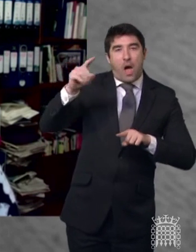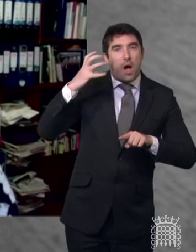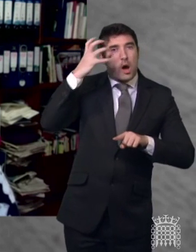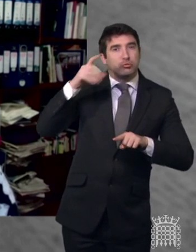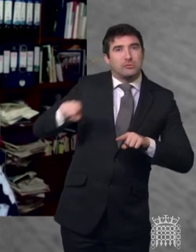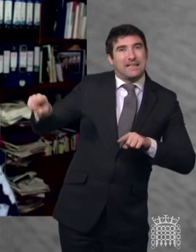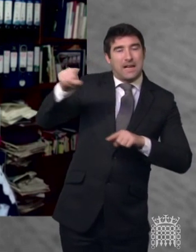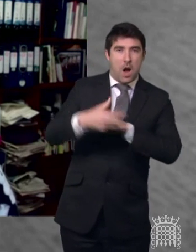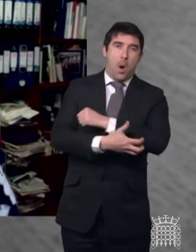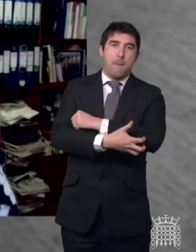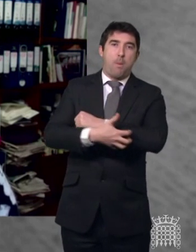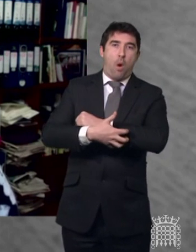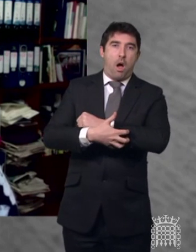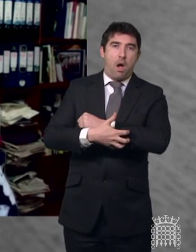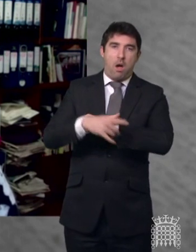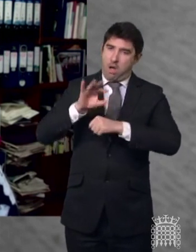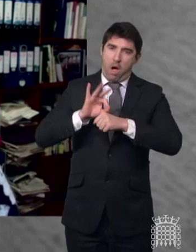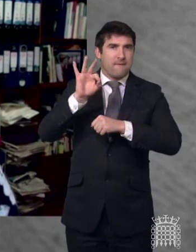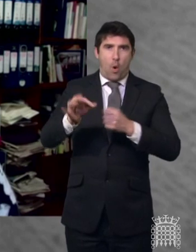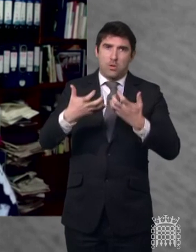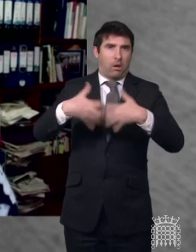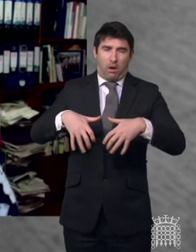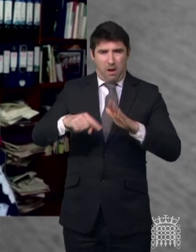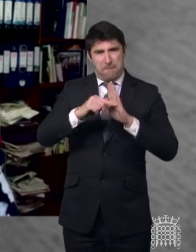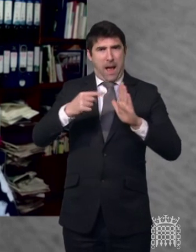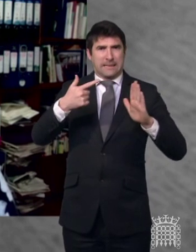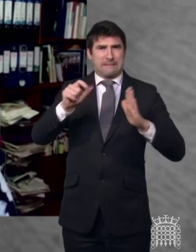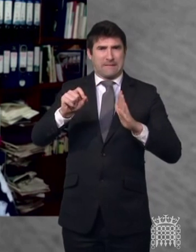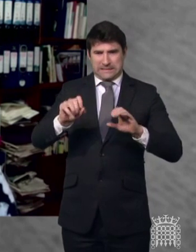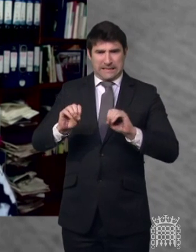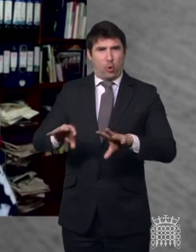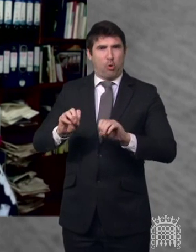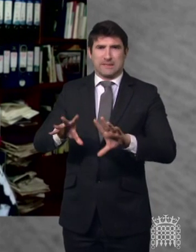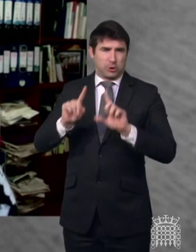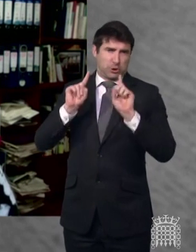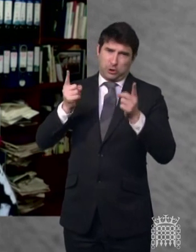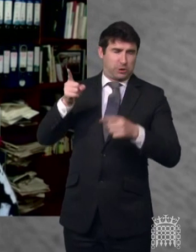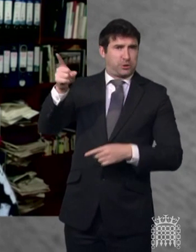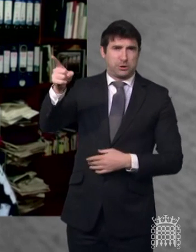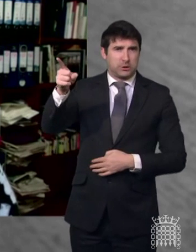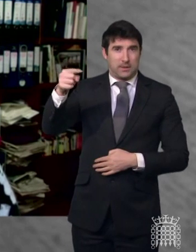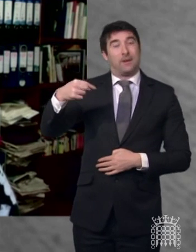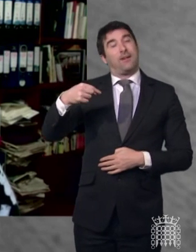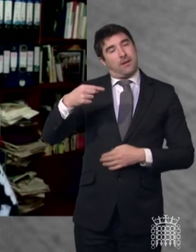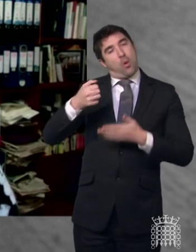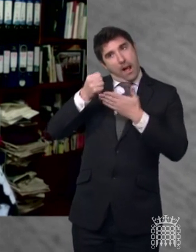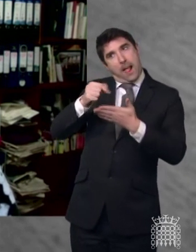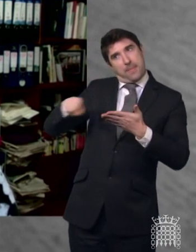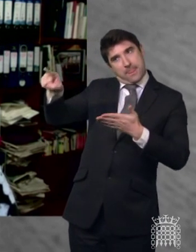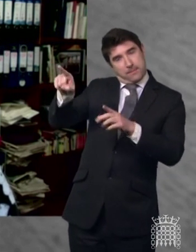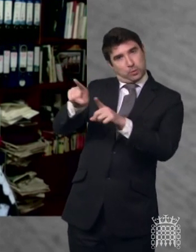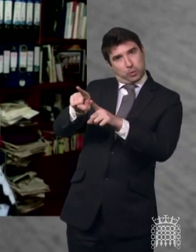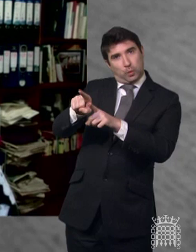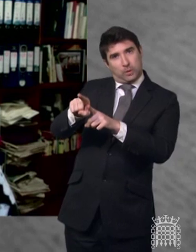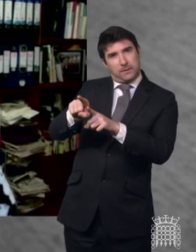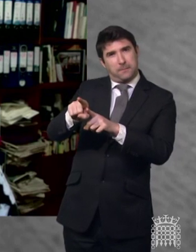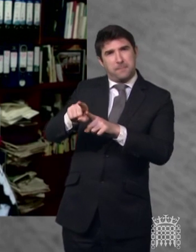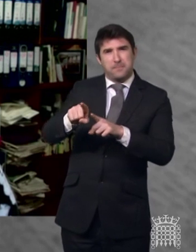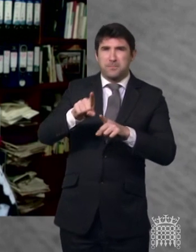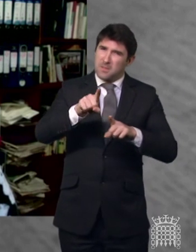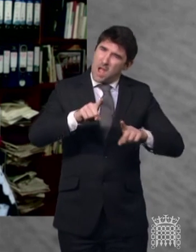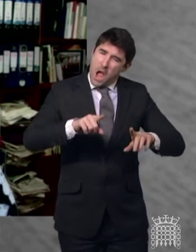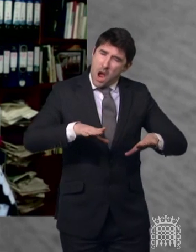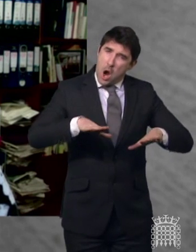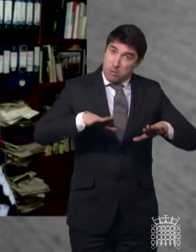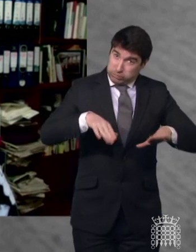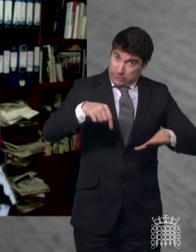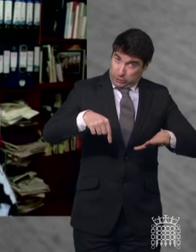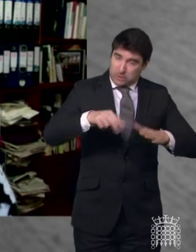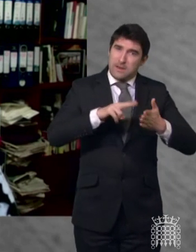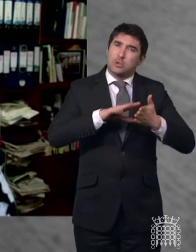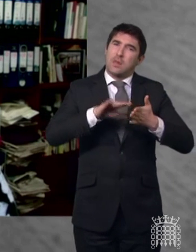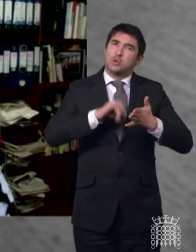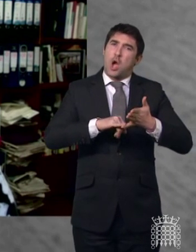Delivering the vaccine will still be a herculean task for all four UK health services, and they will struggle if they are also dealing with surging covid cases.